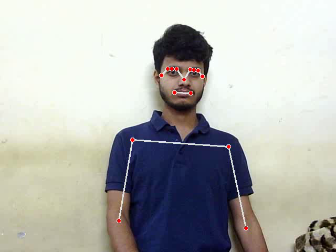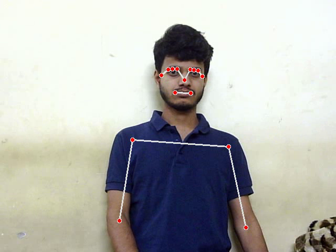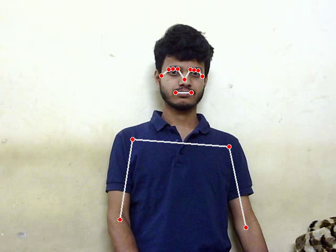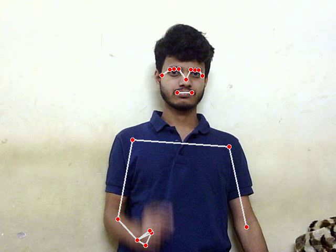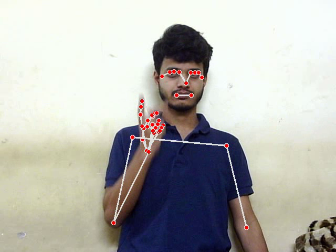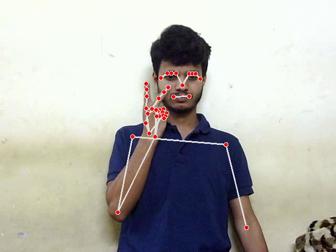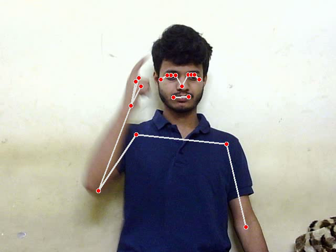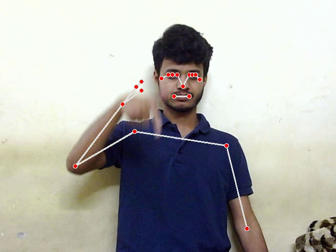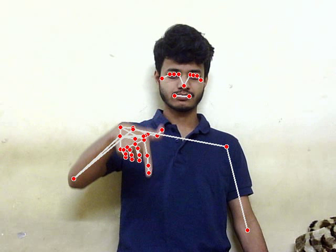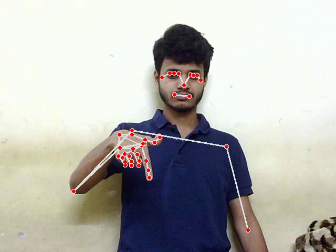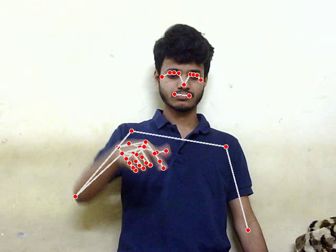see you later